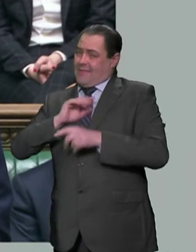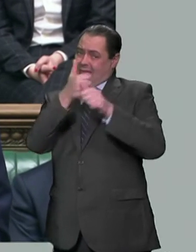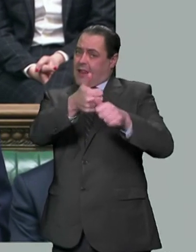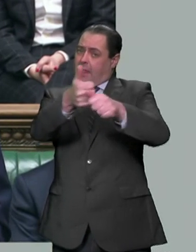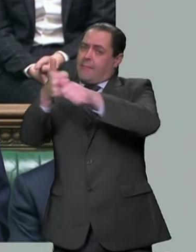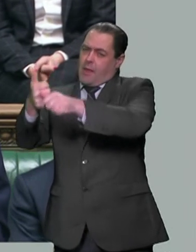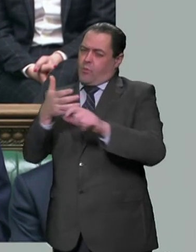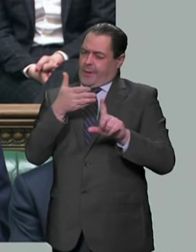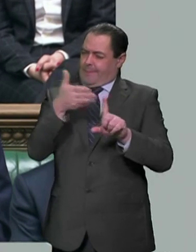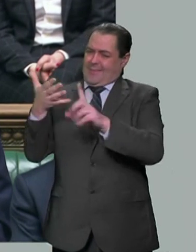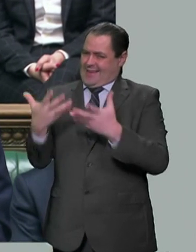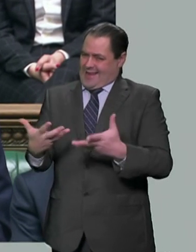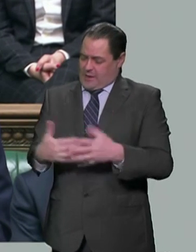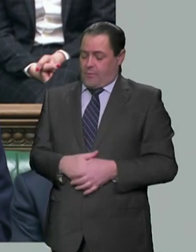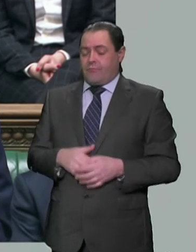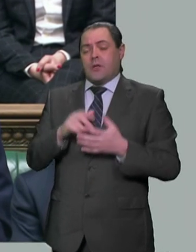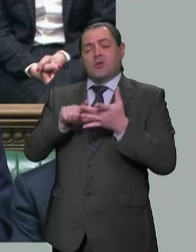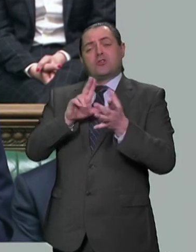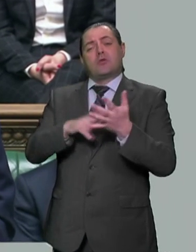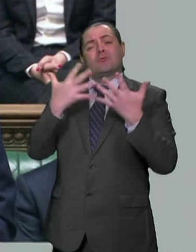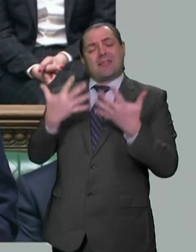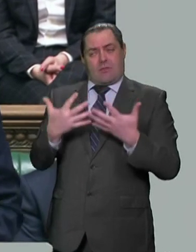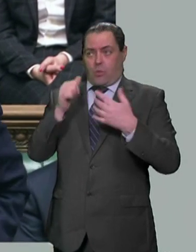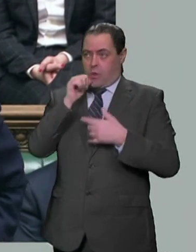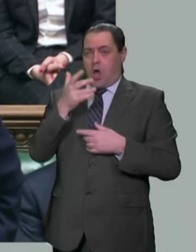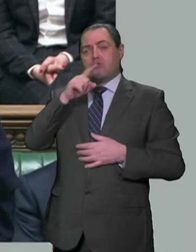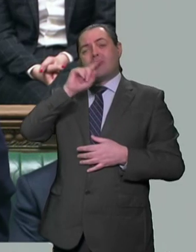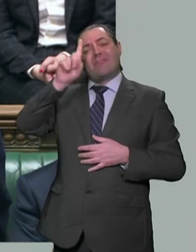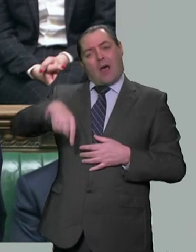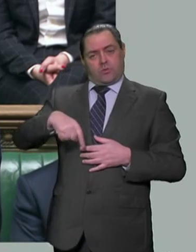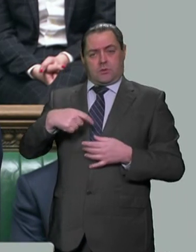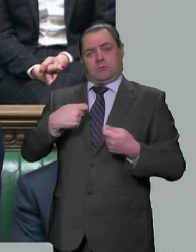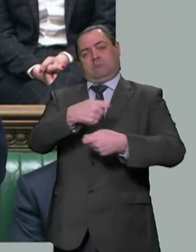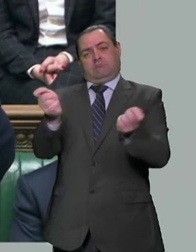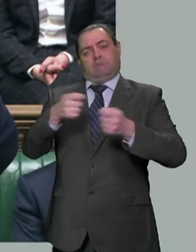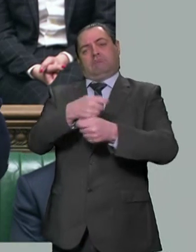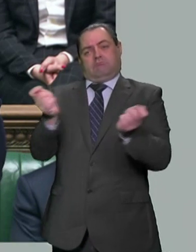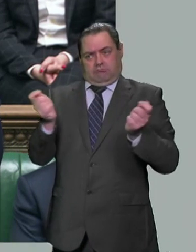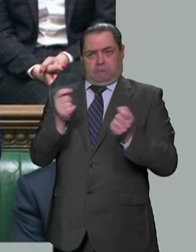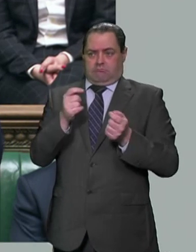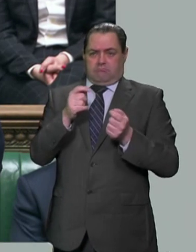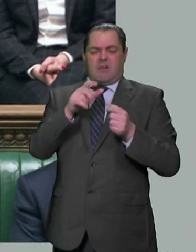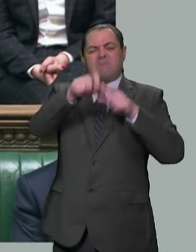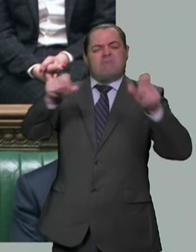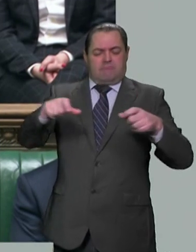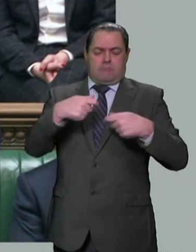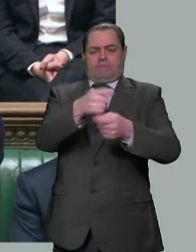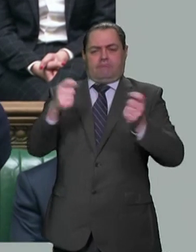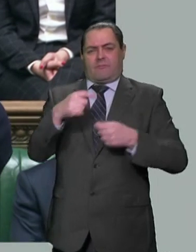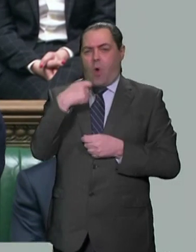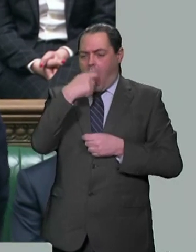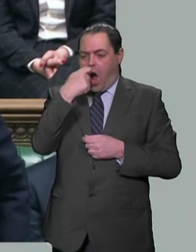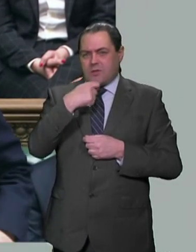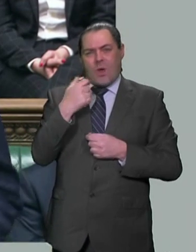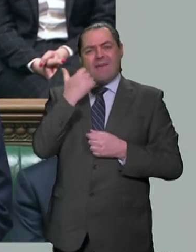From 10 January, we will provide 100,000 critical workers in England with free lateral flow tests for every working day to help to keep essential services running.